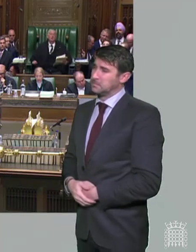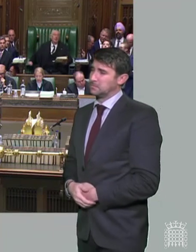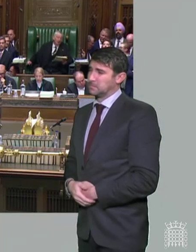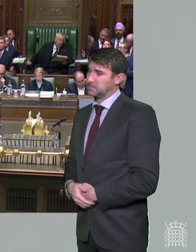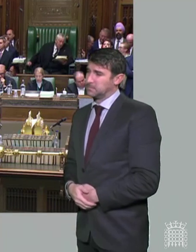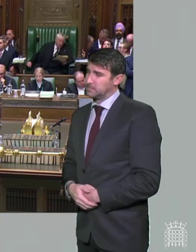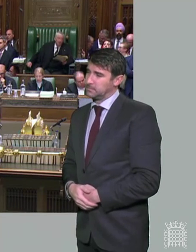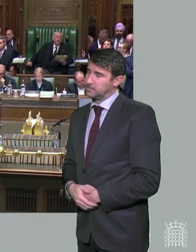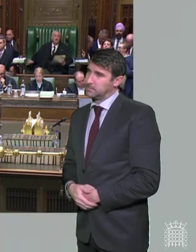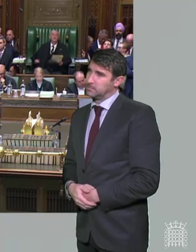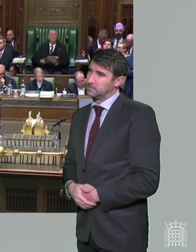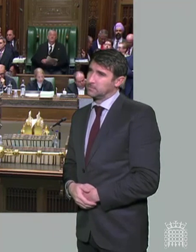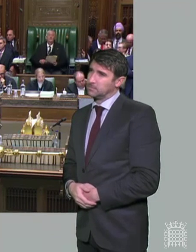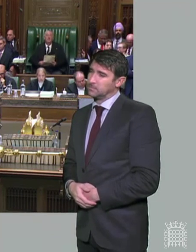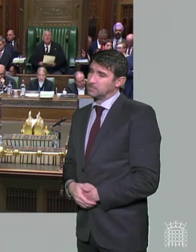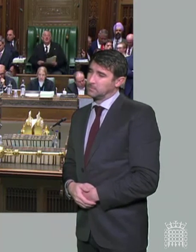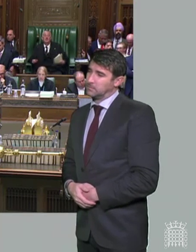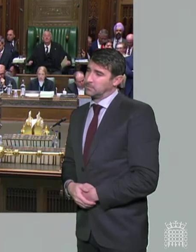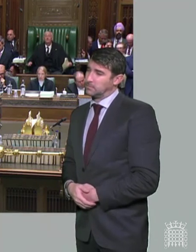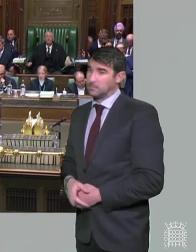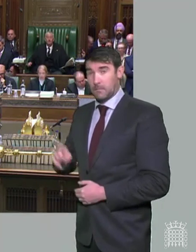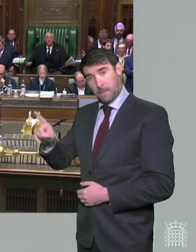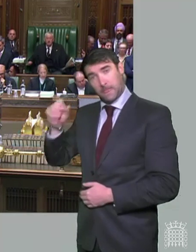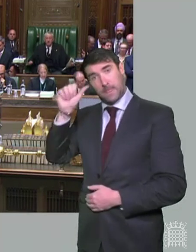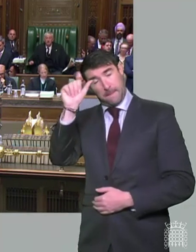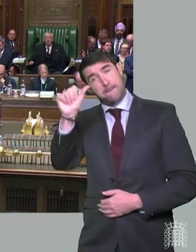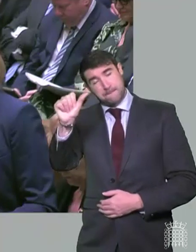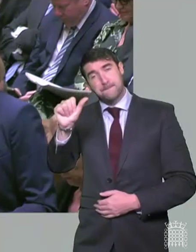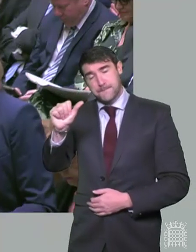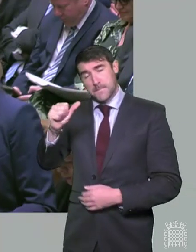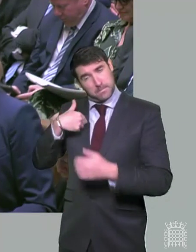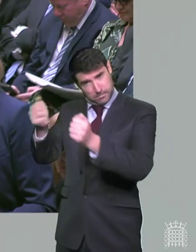My honourable Friend is right: we do need to address the issues that businesses face.